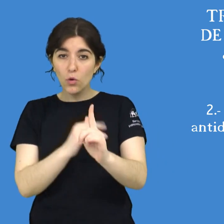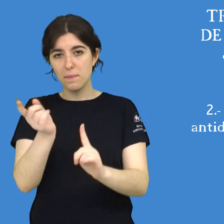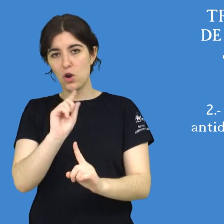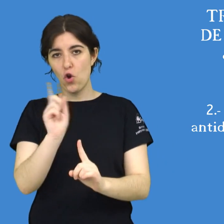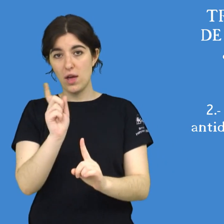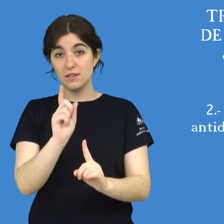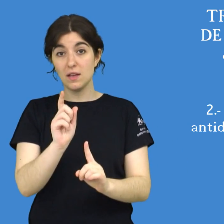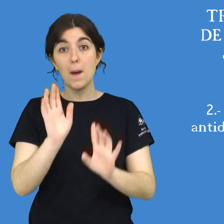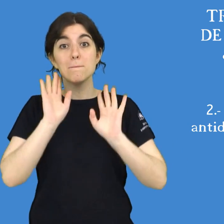no